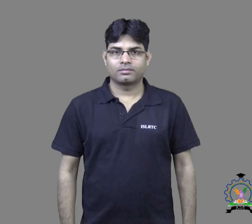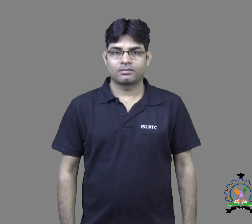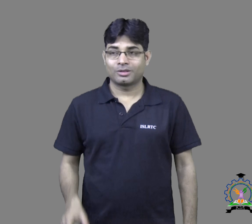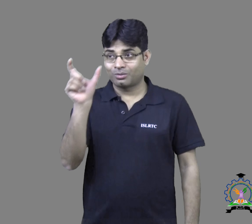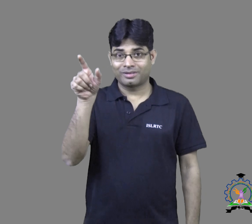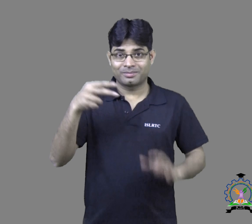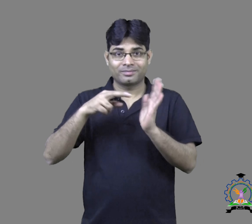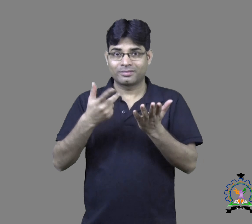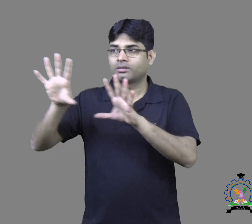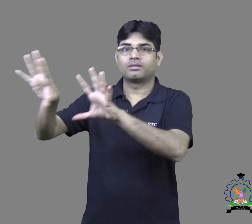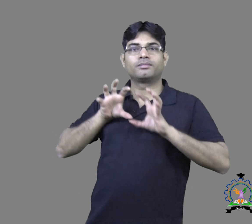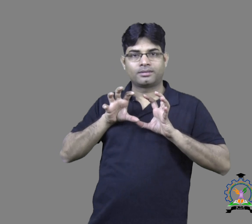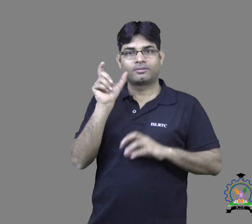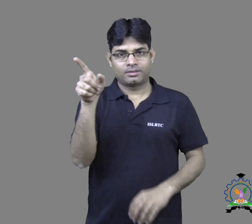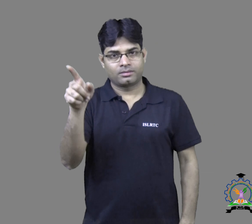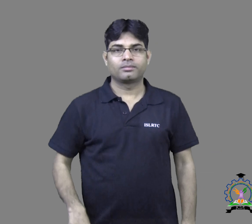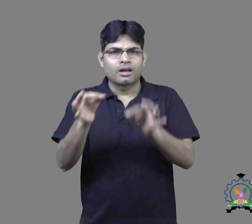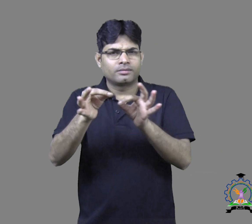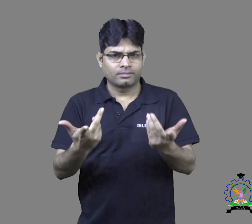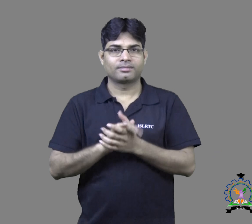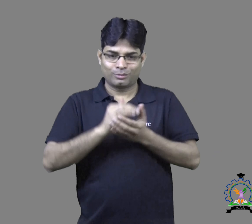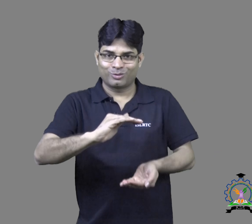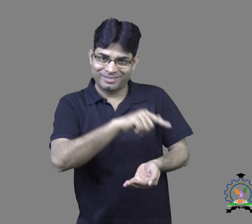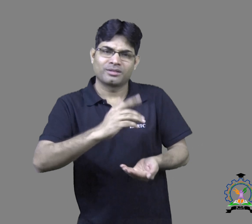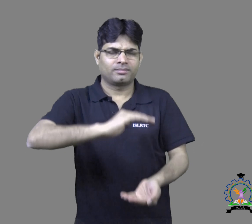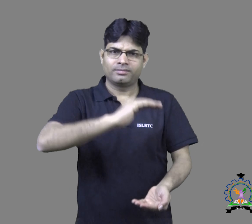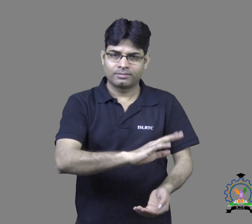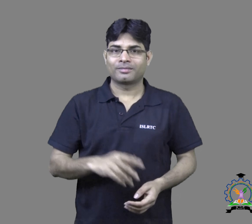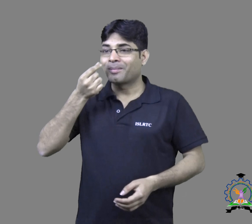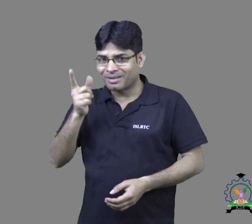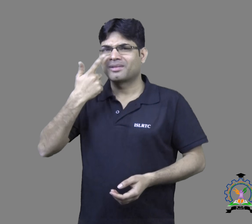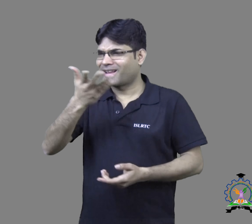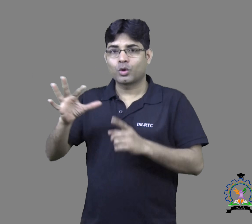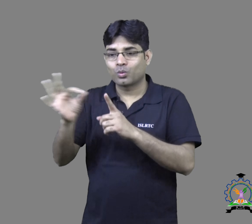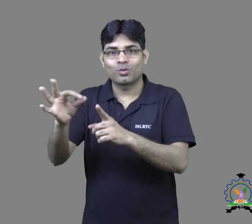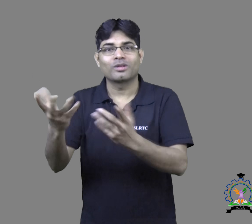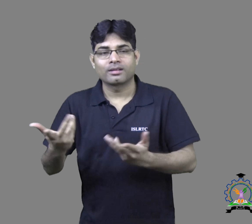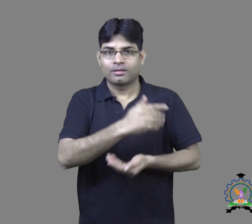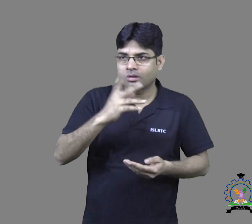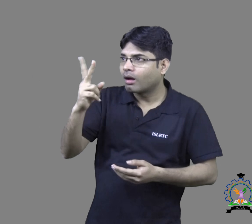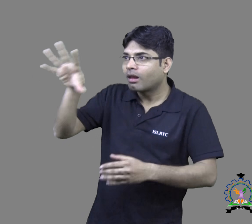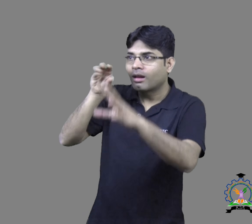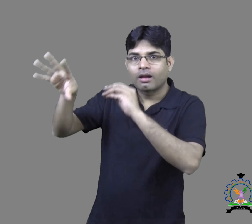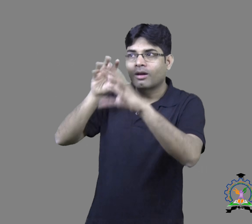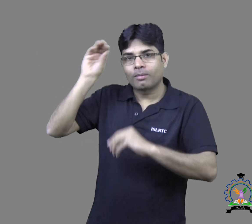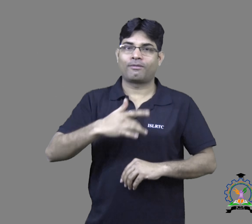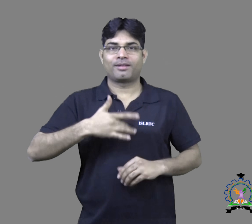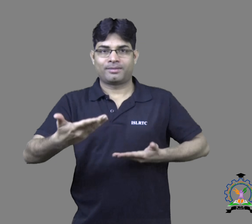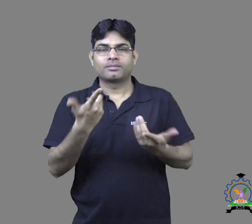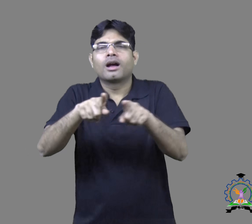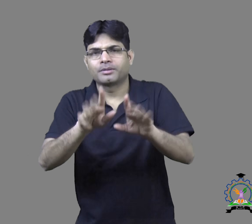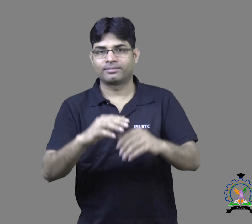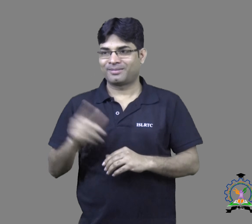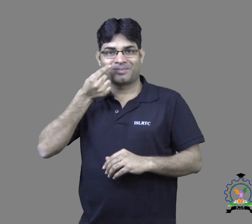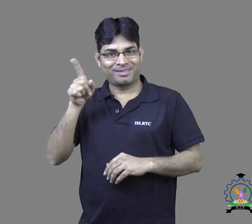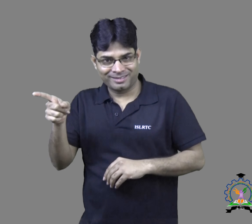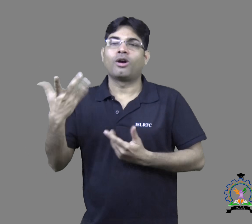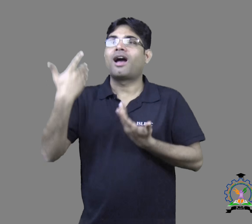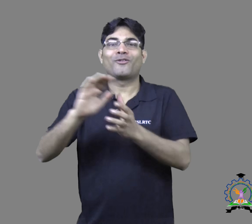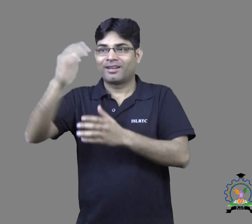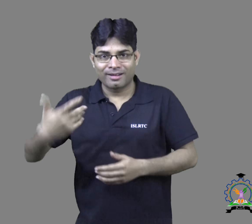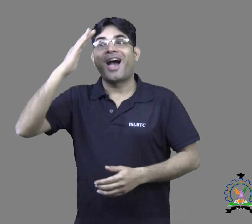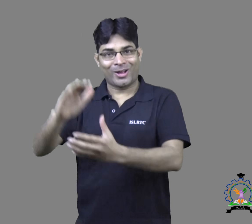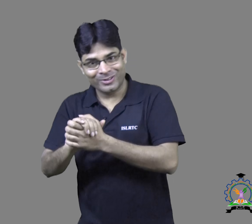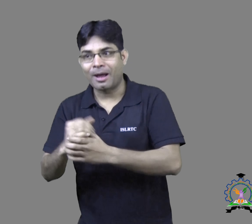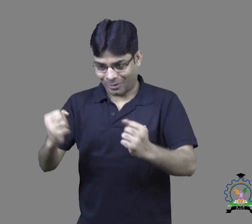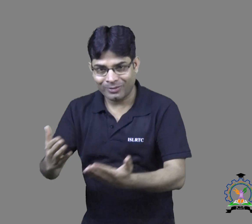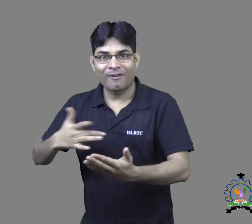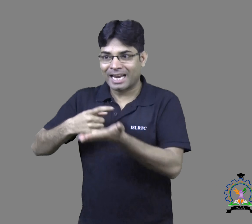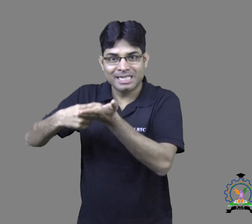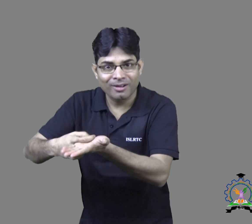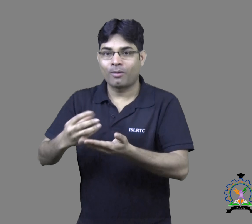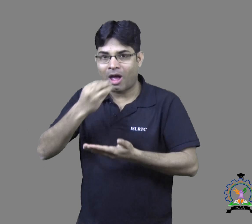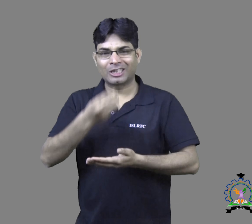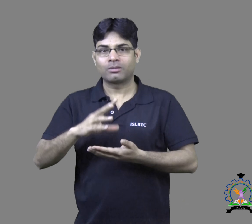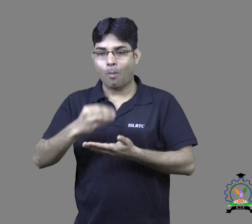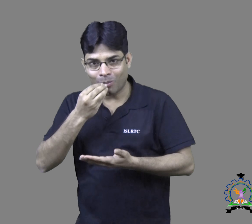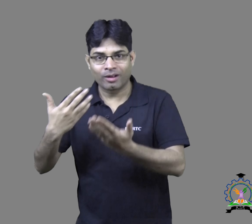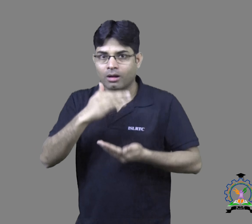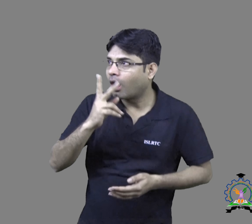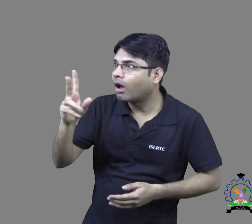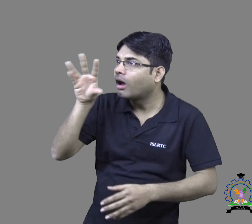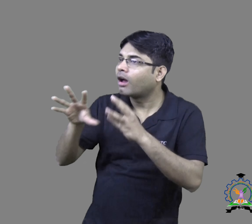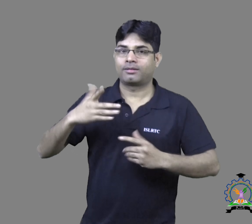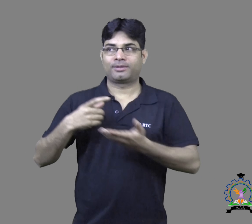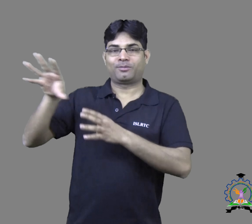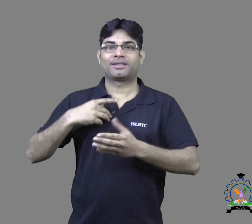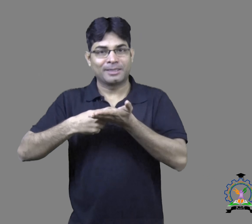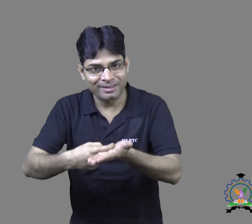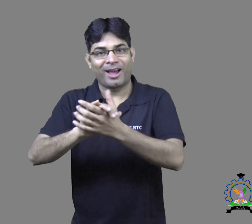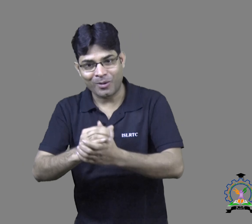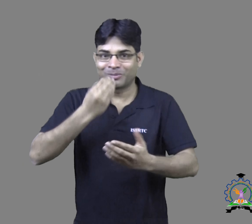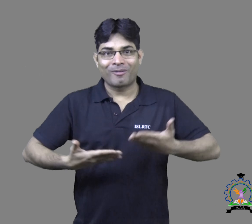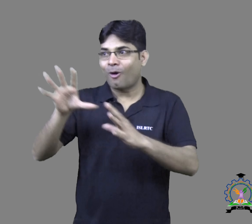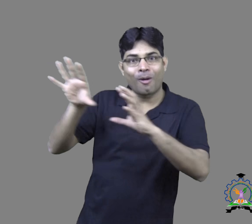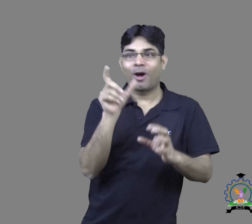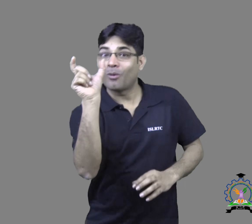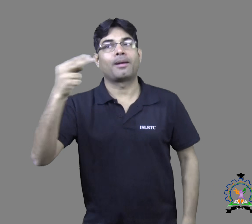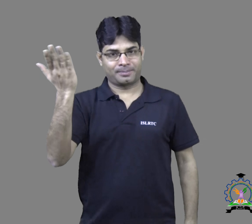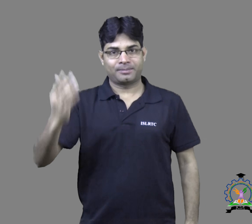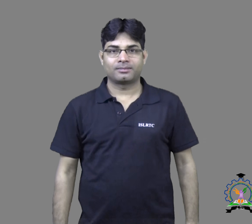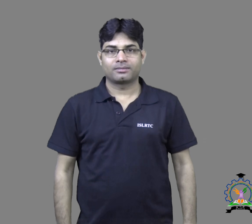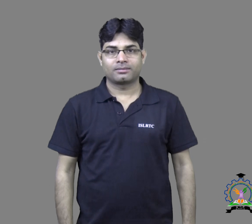Imitation